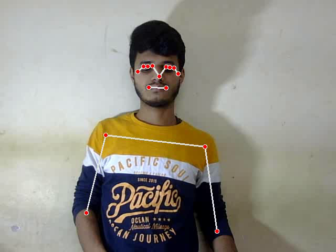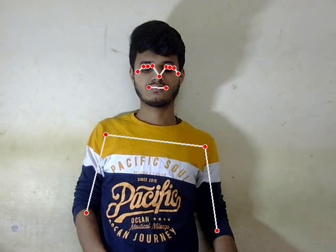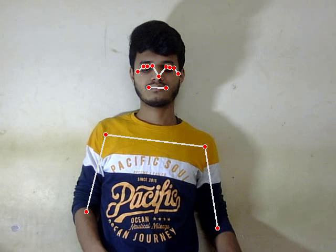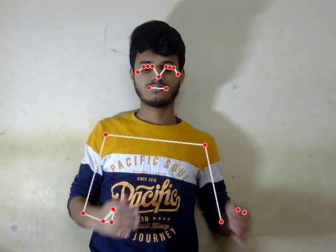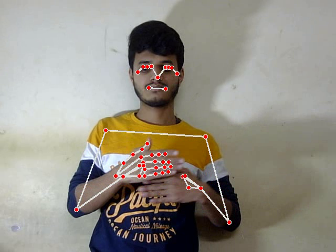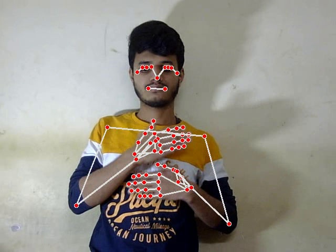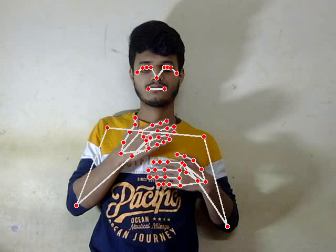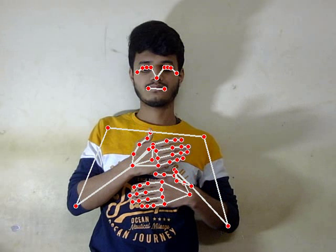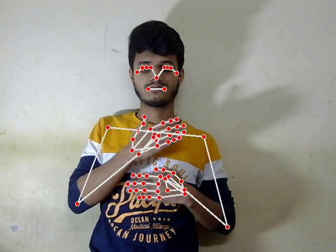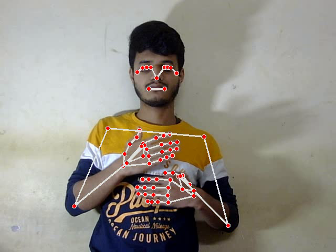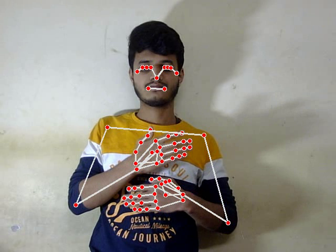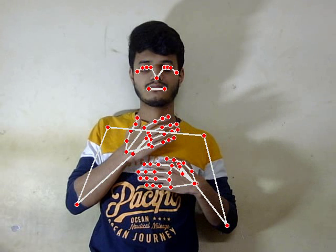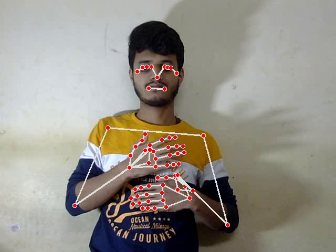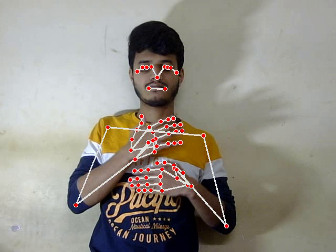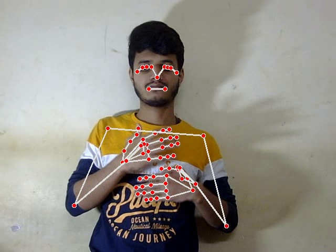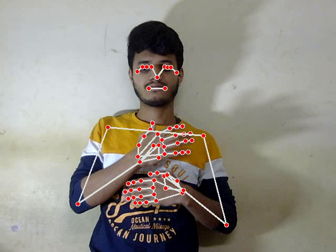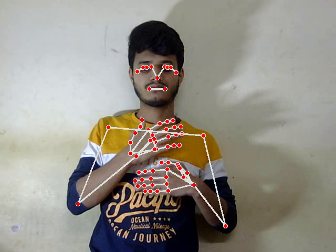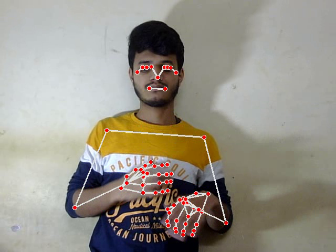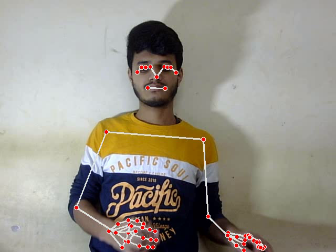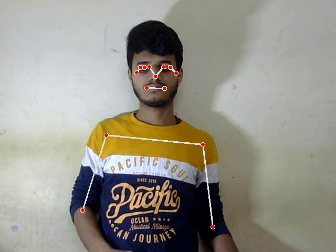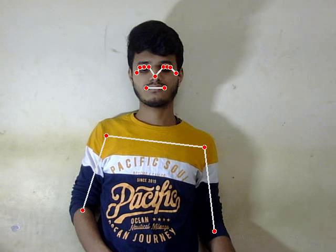happy